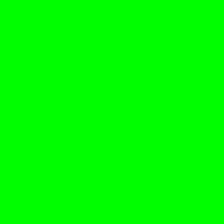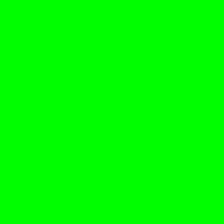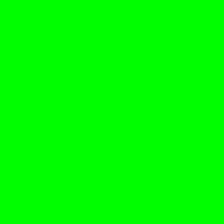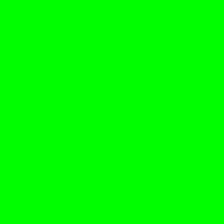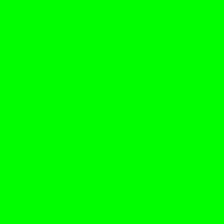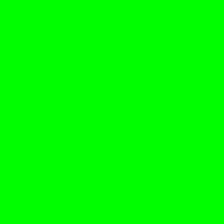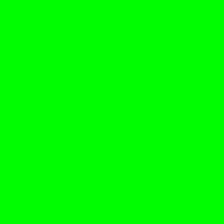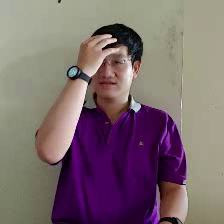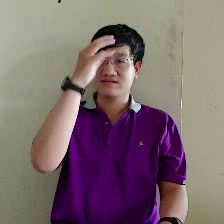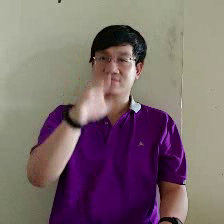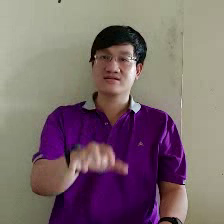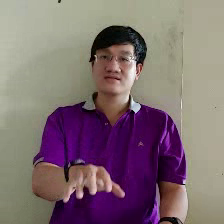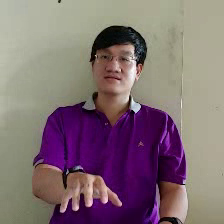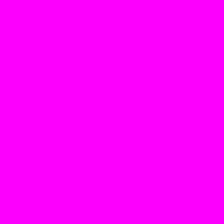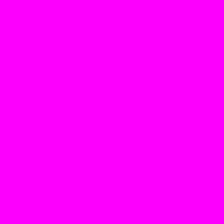Áp dụng